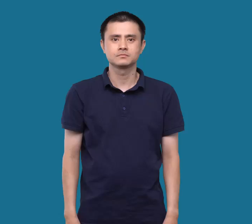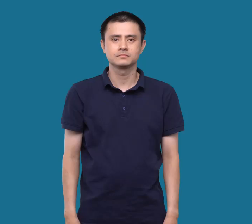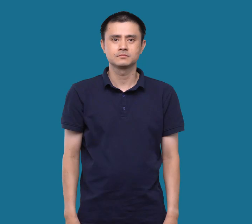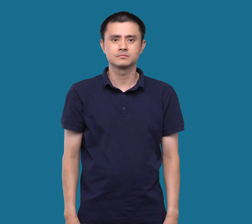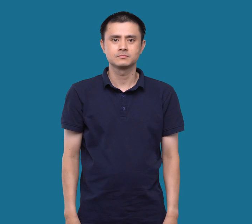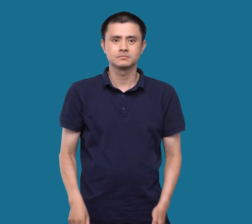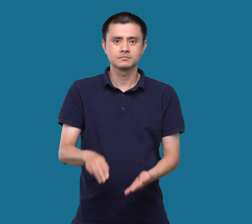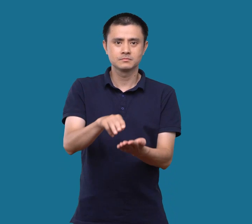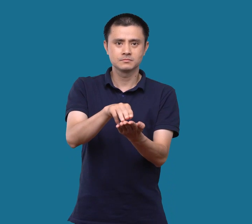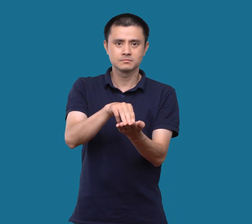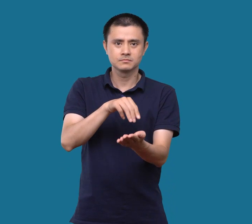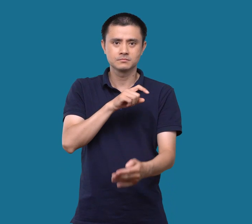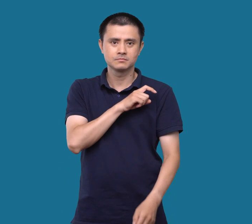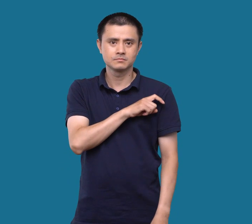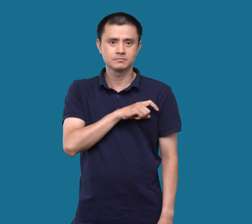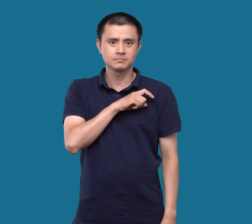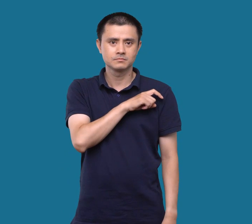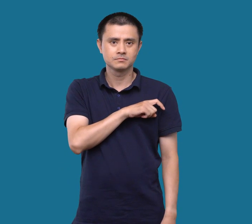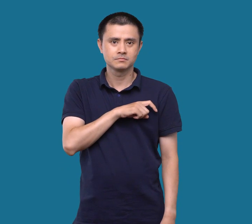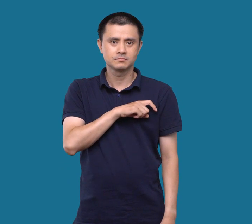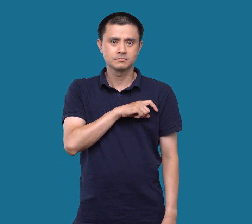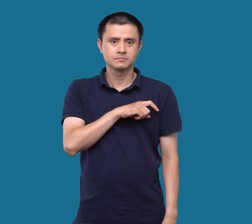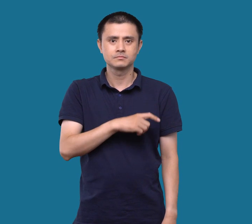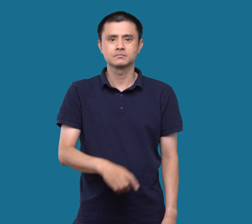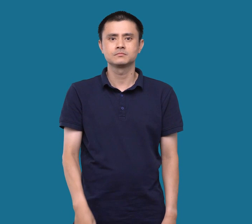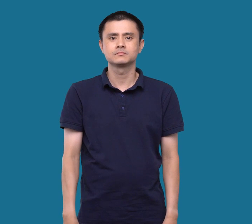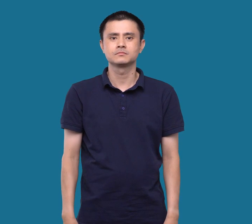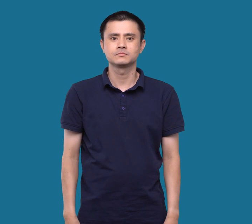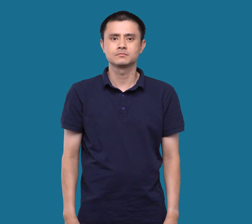môn Đạo đức